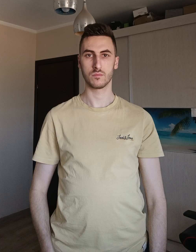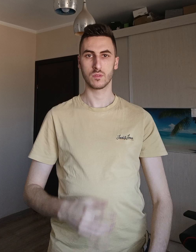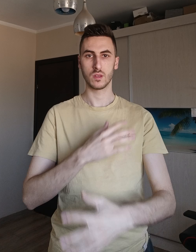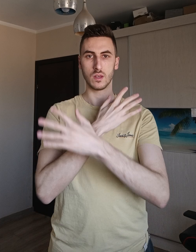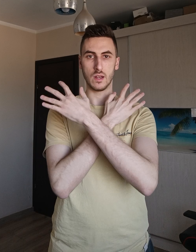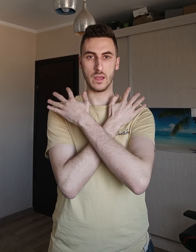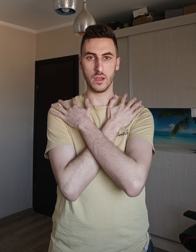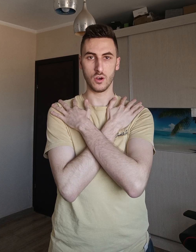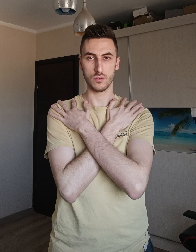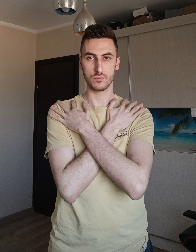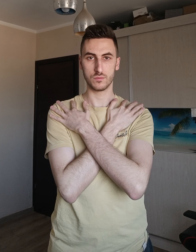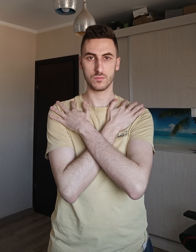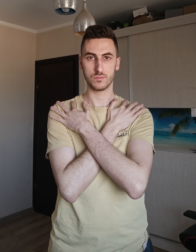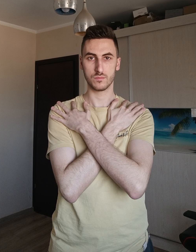לאהוב